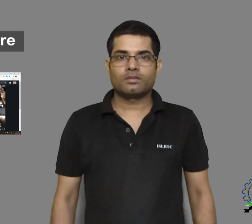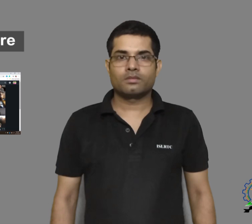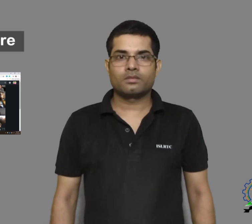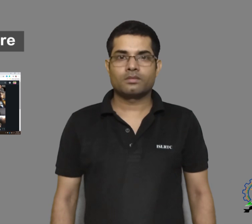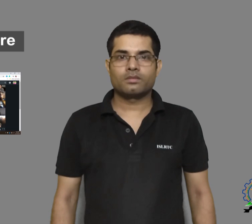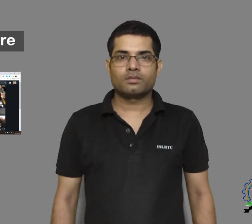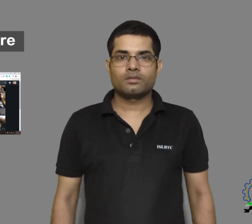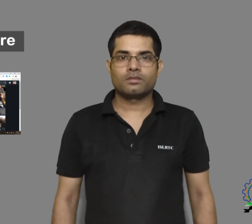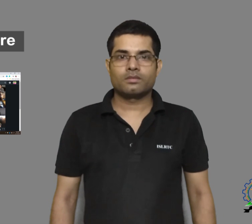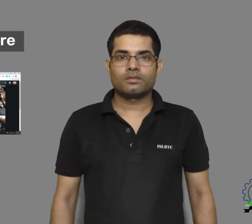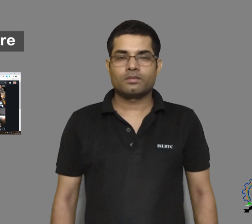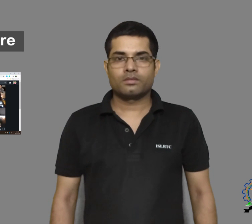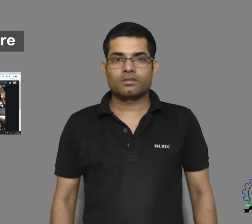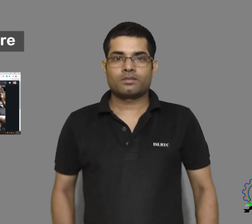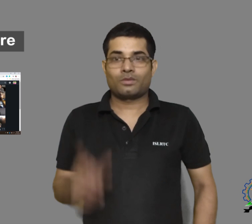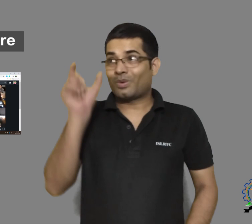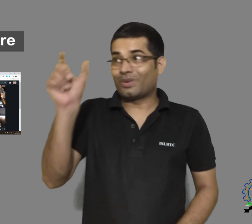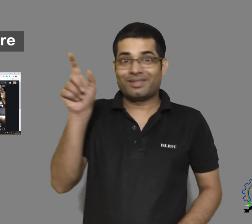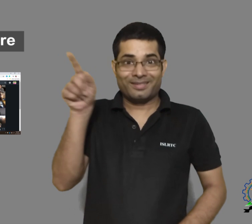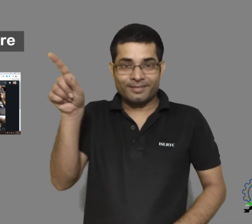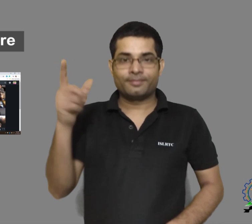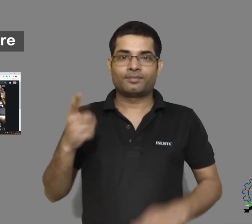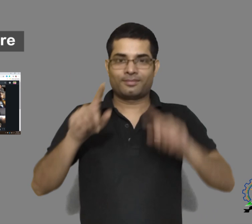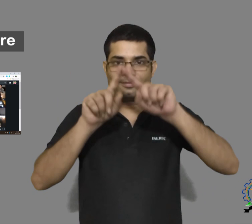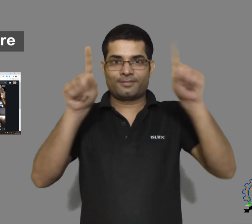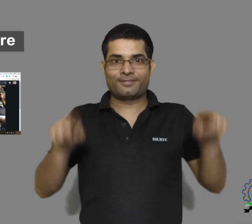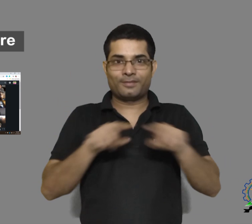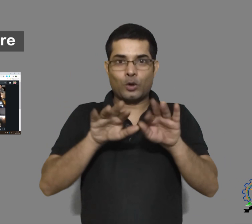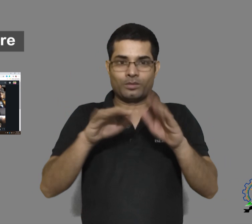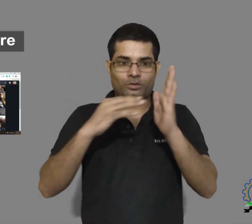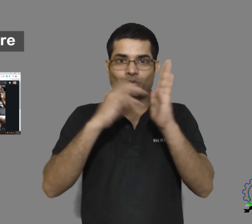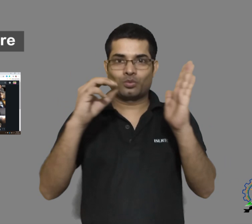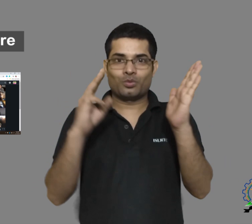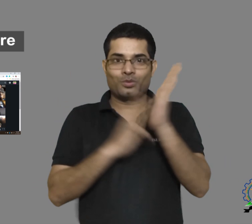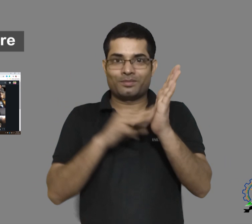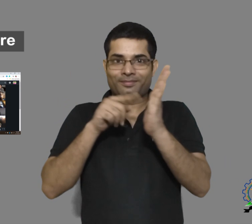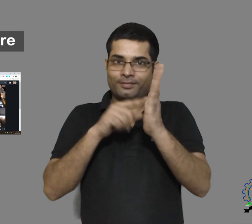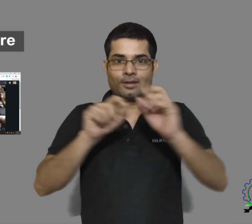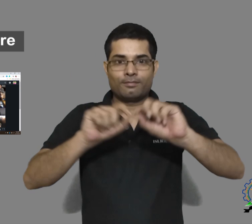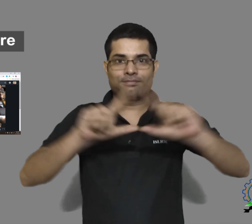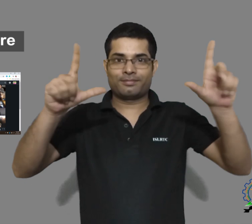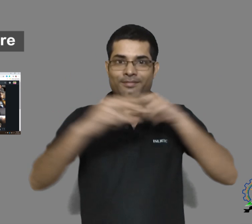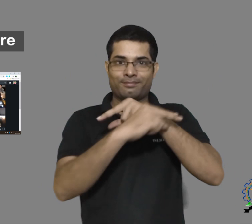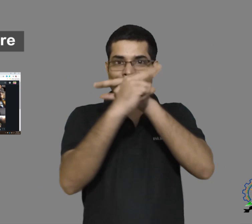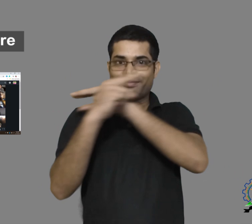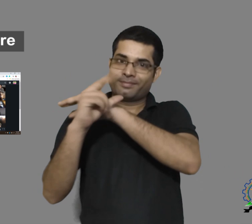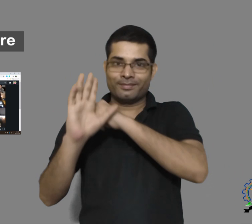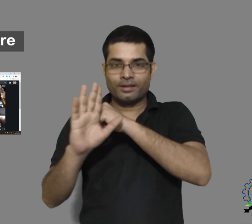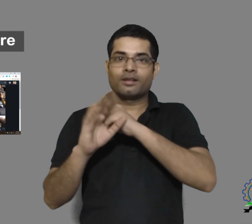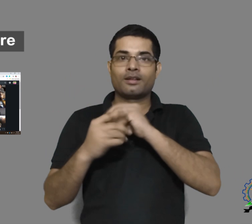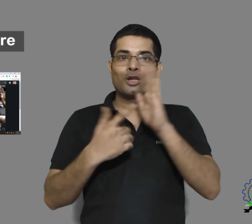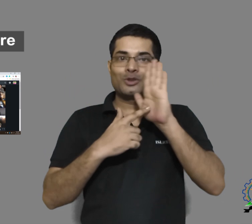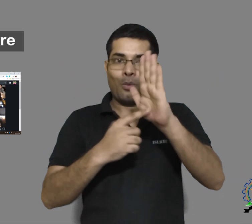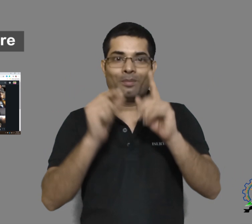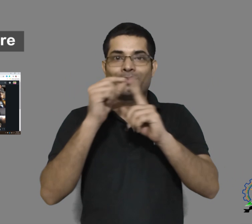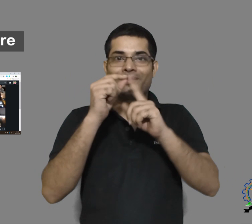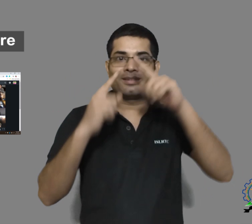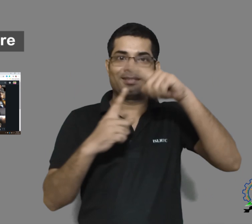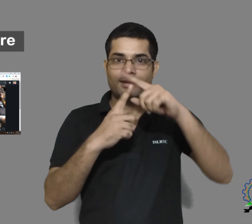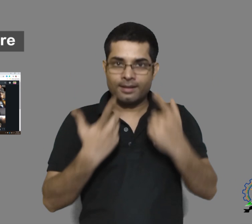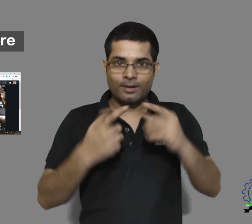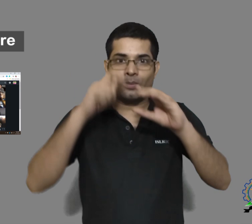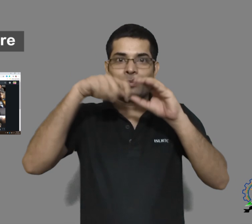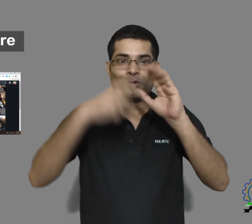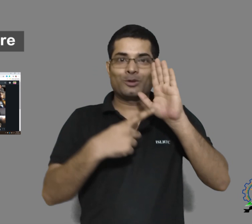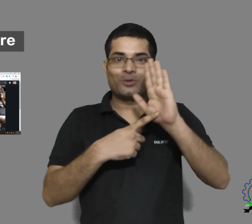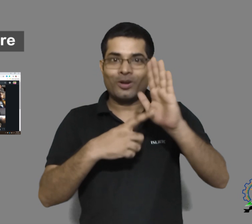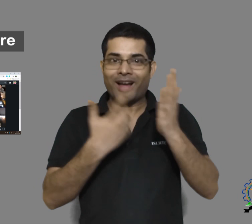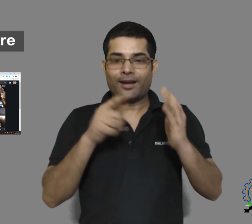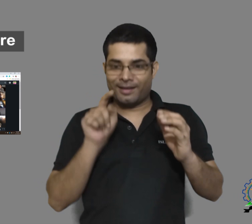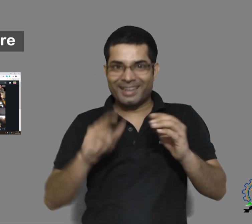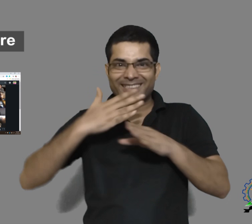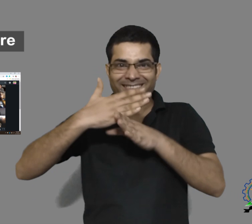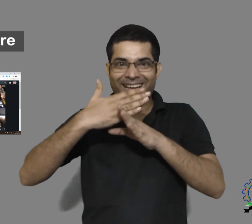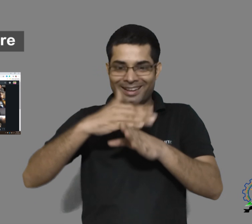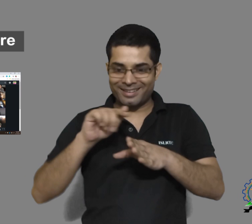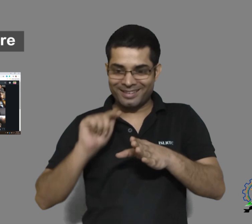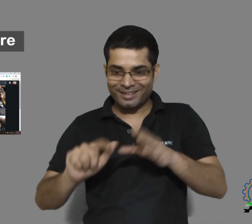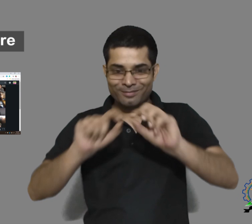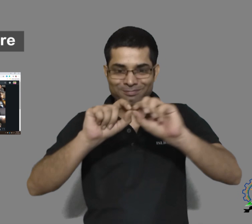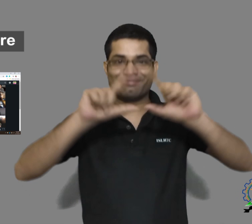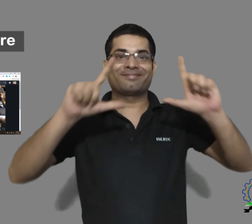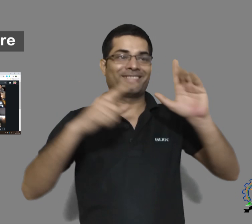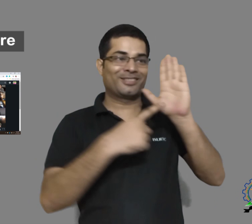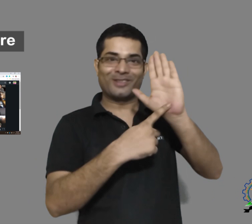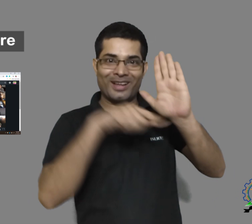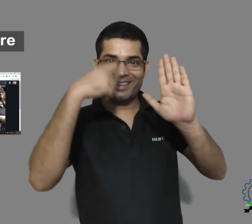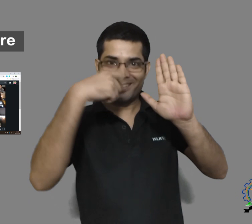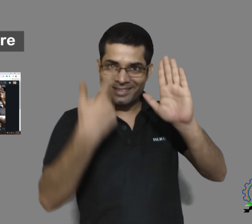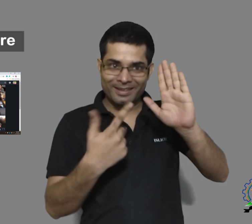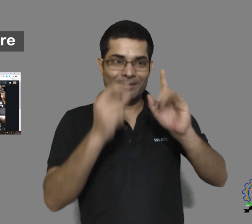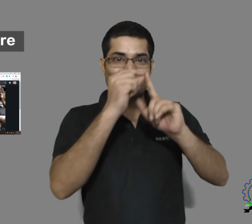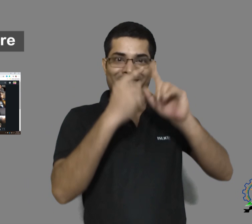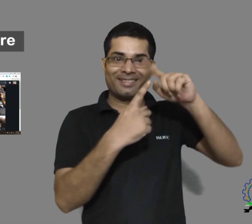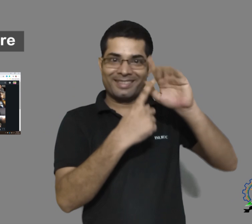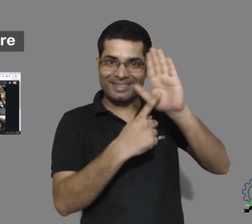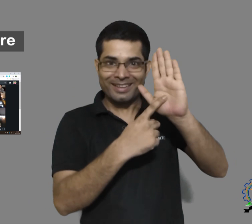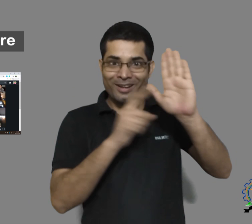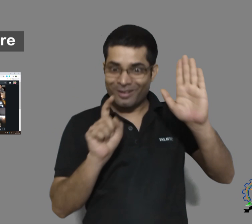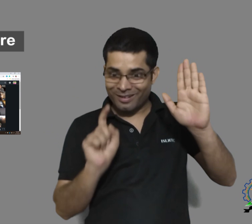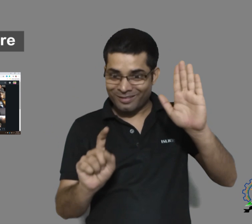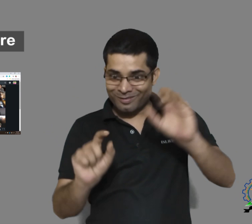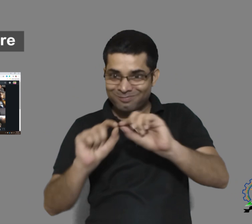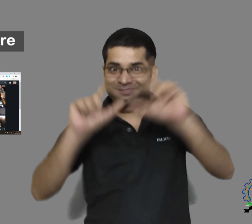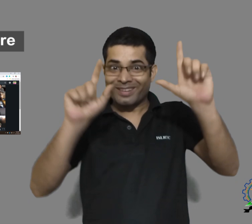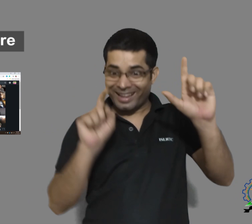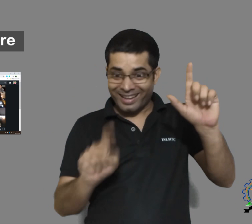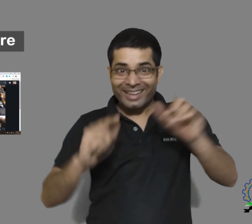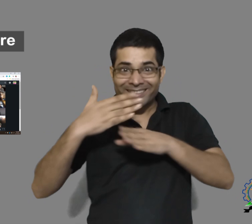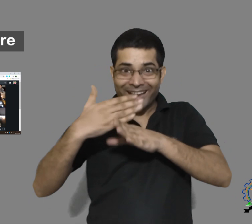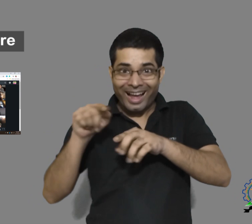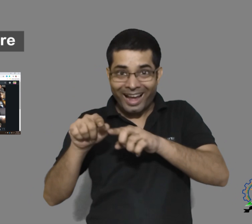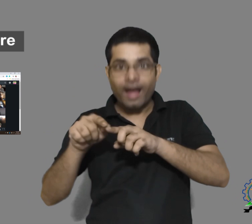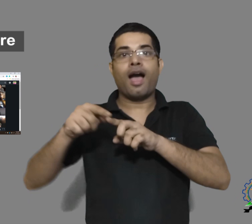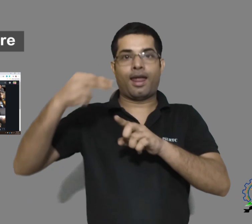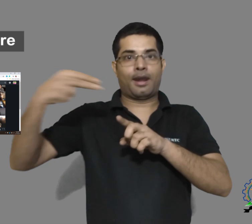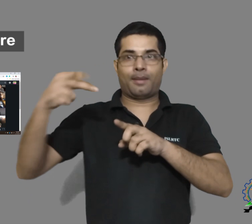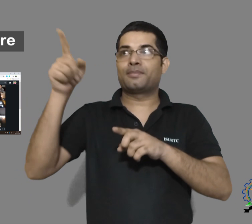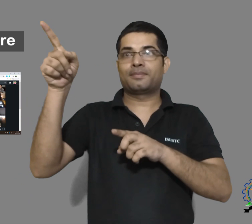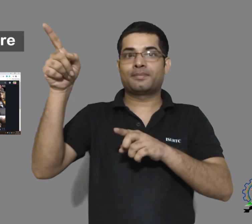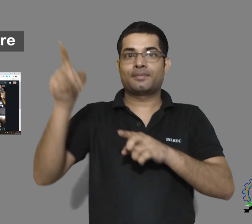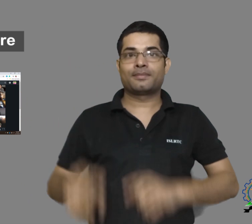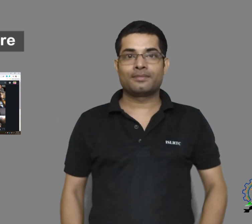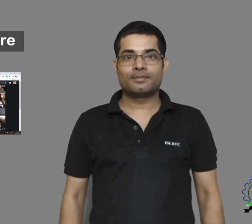Screen Share